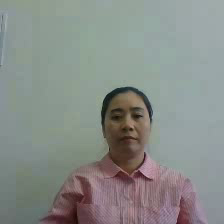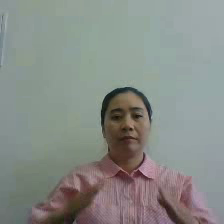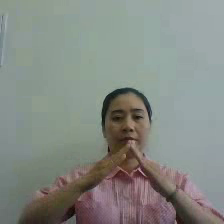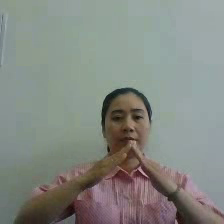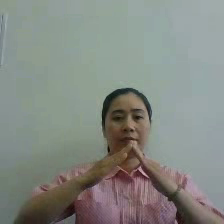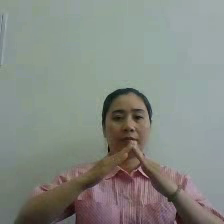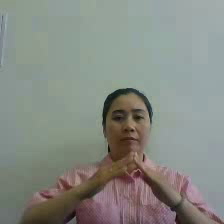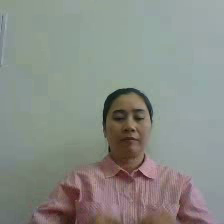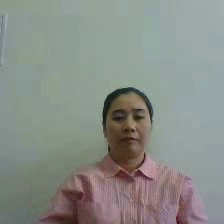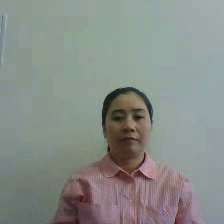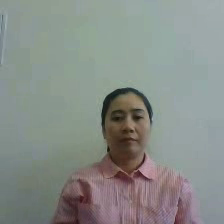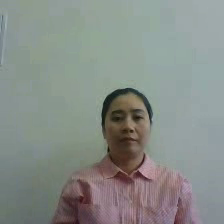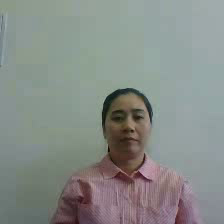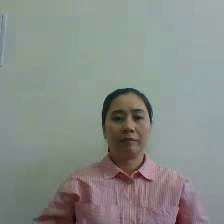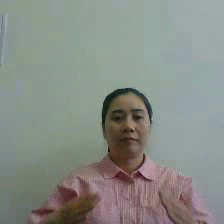Nhà